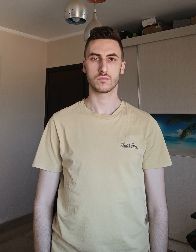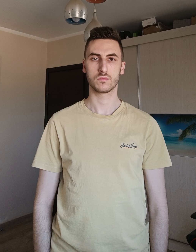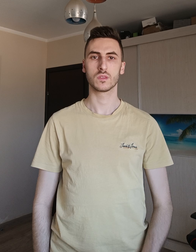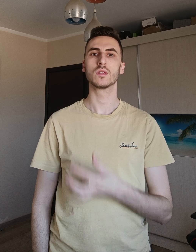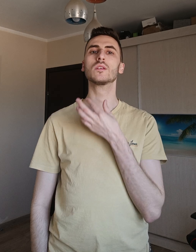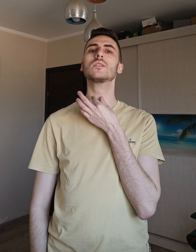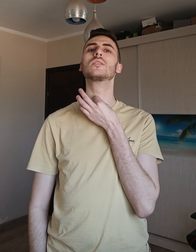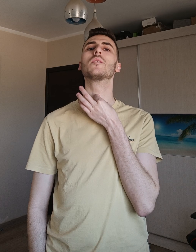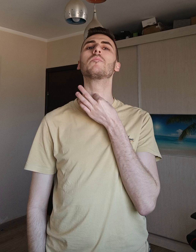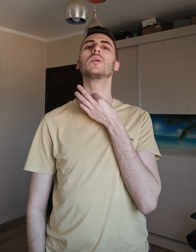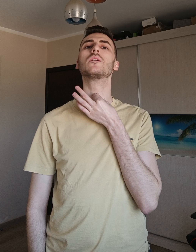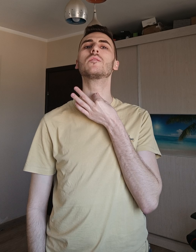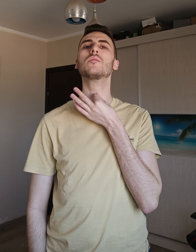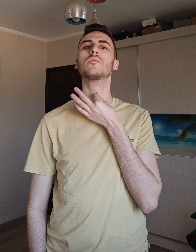צמא